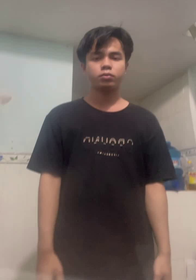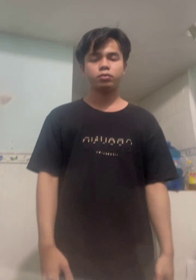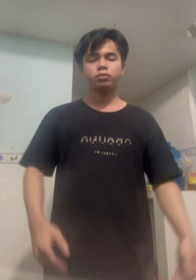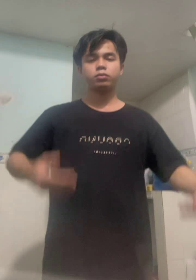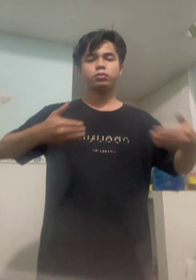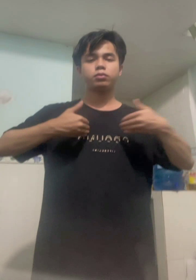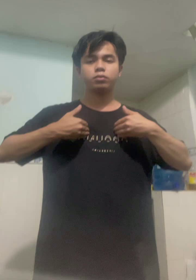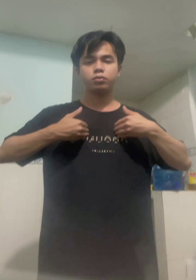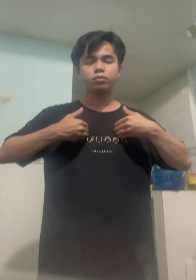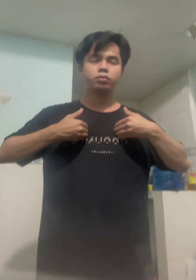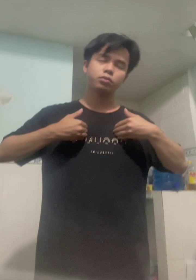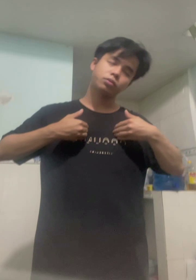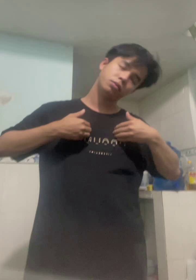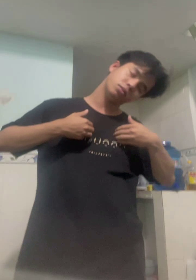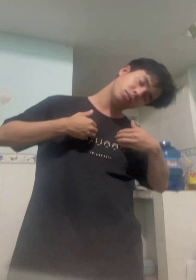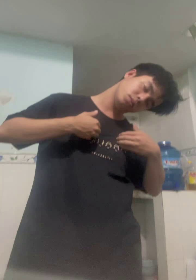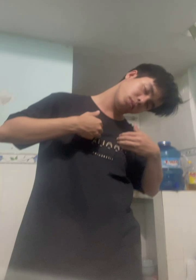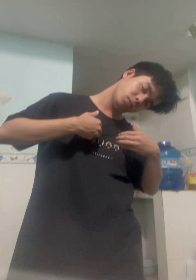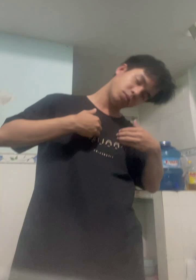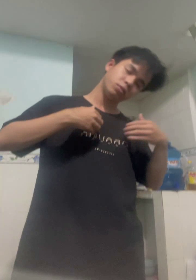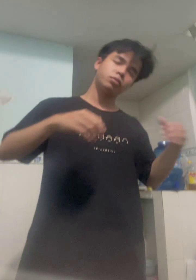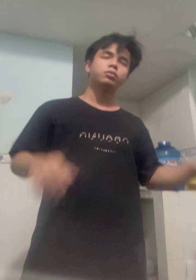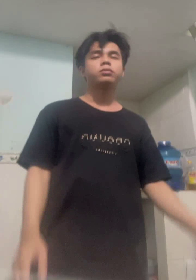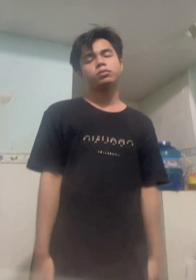met moi